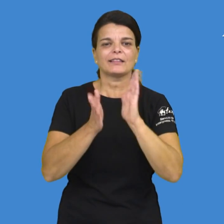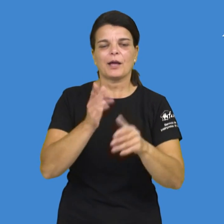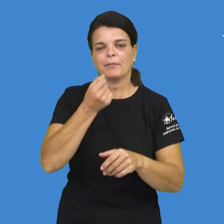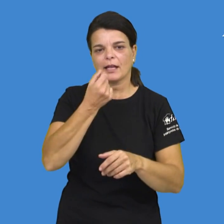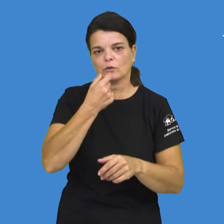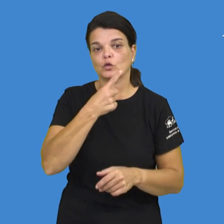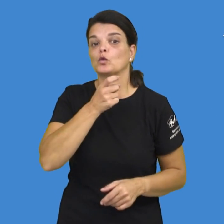droga